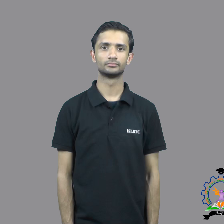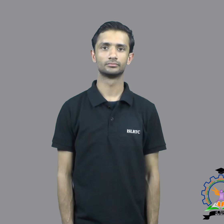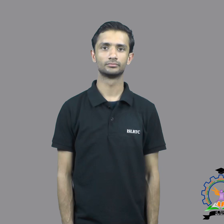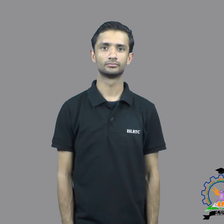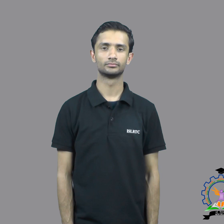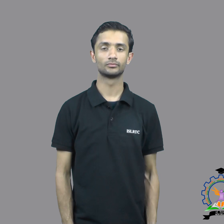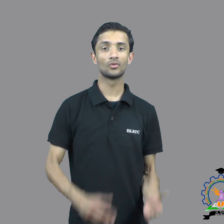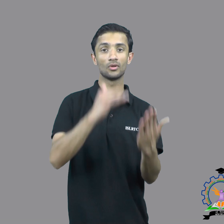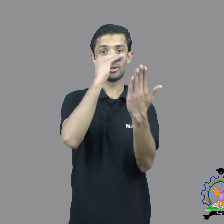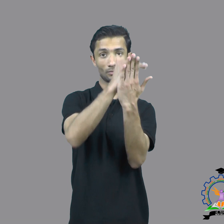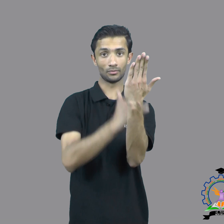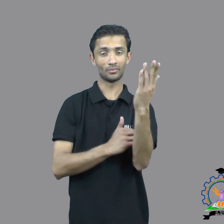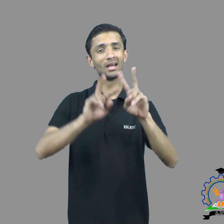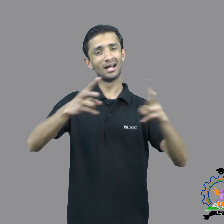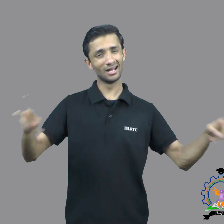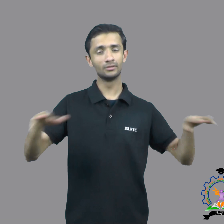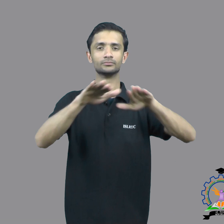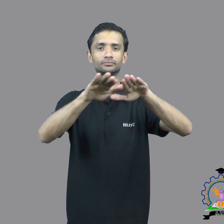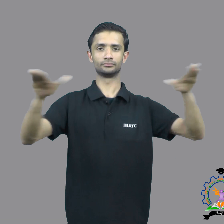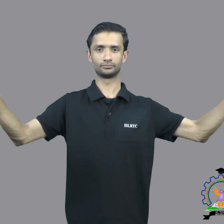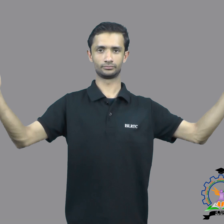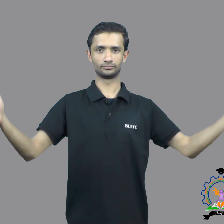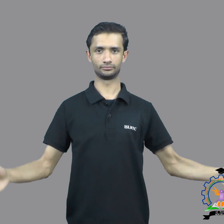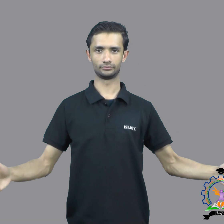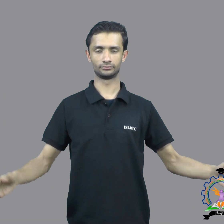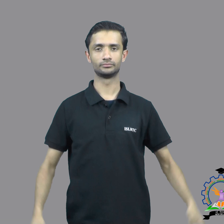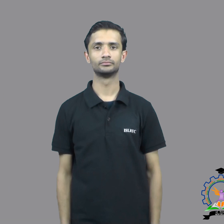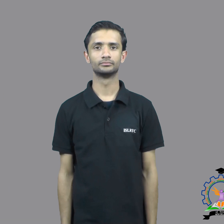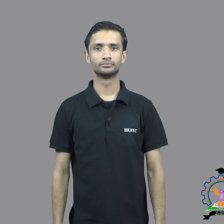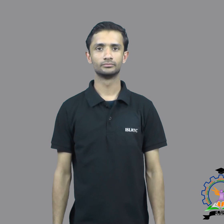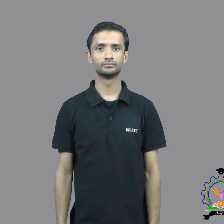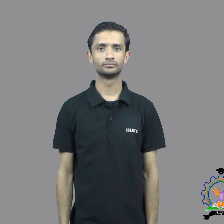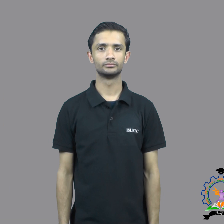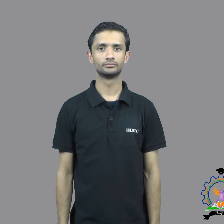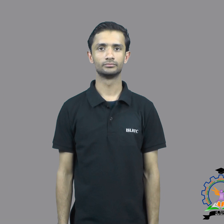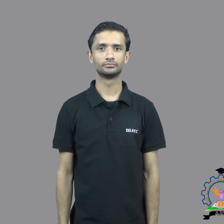Stage